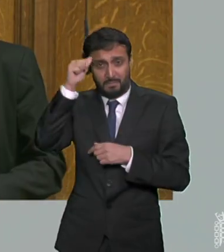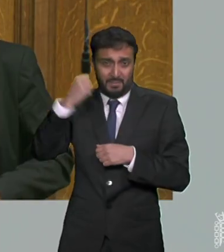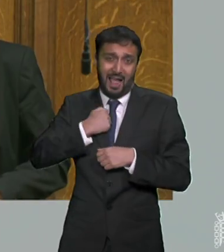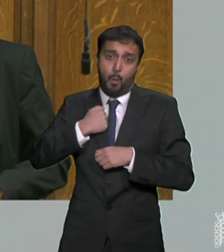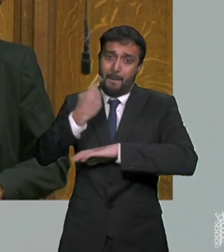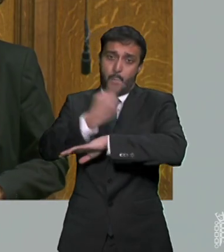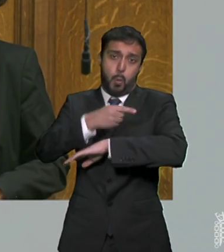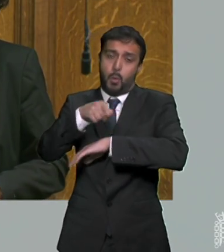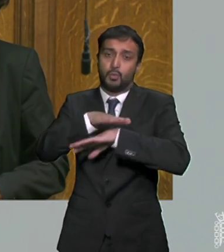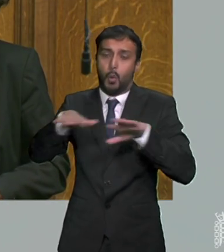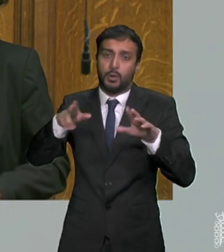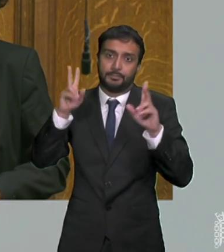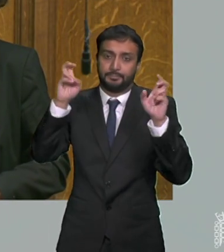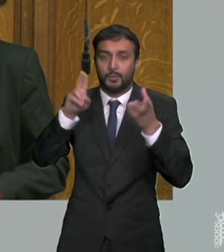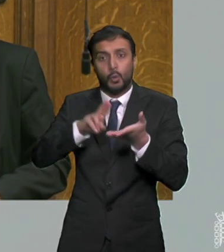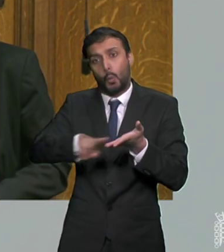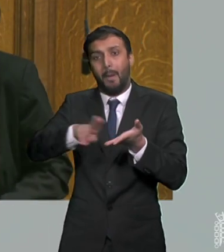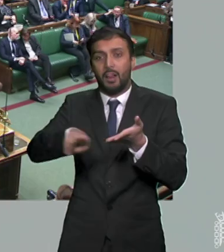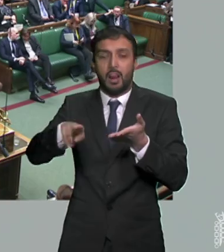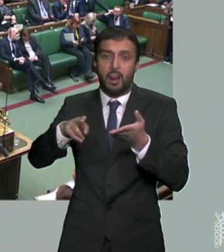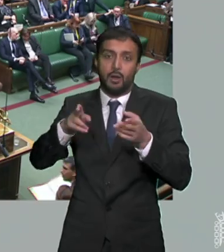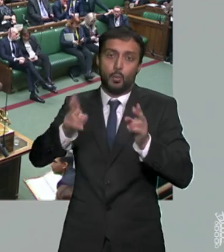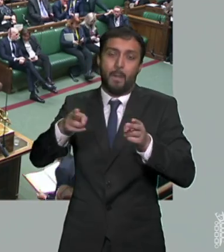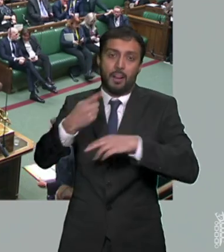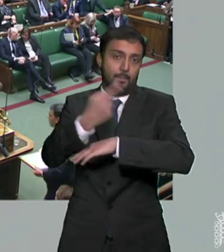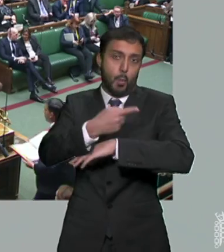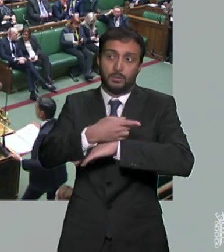Will the Prime Minister commit to scrapping this unworkable proposal?